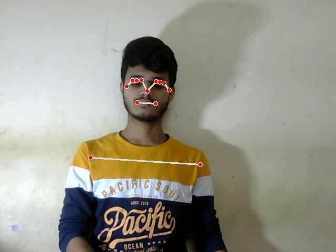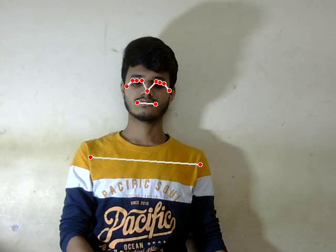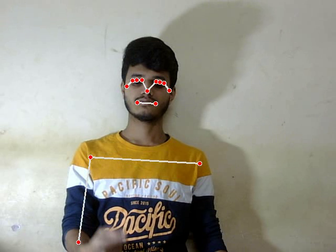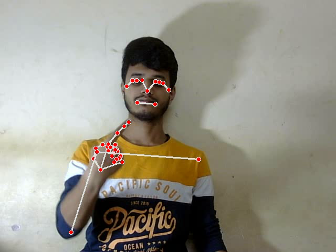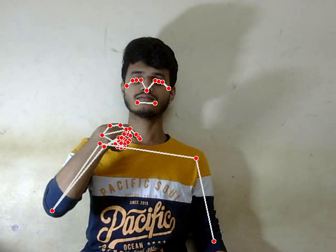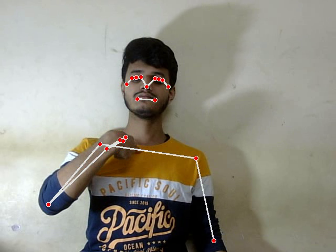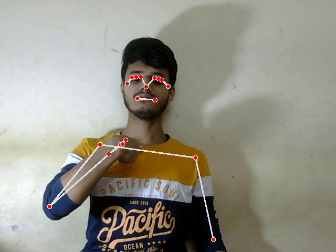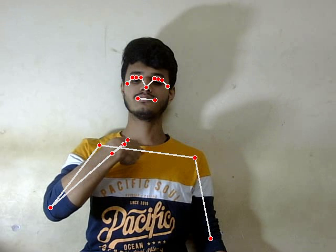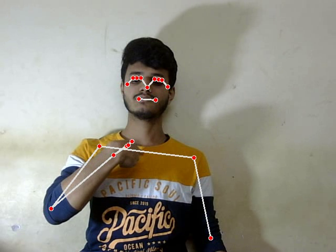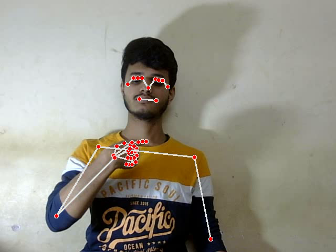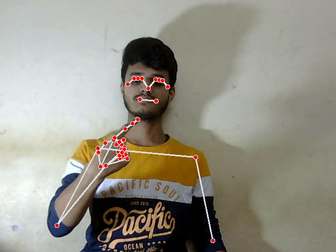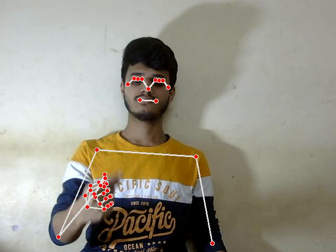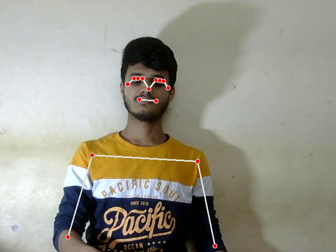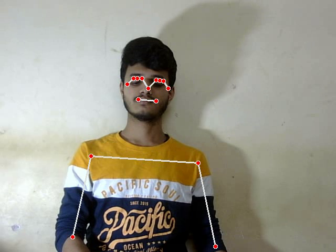I